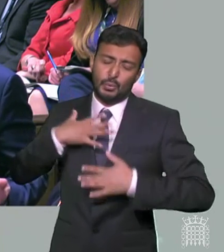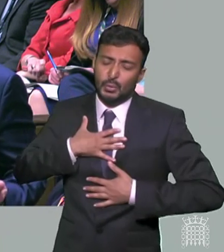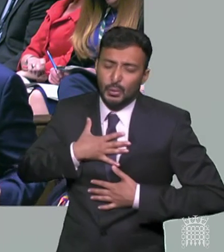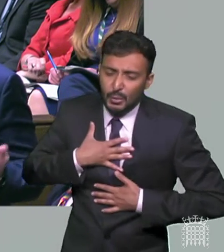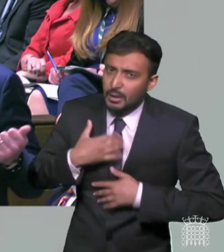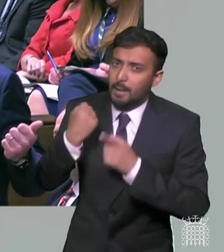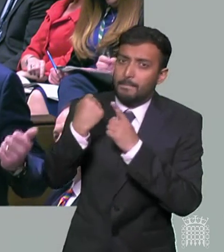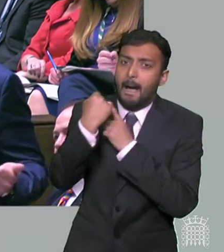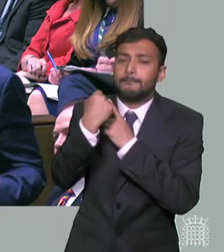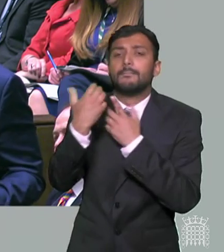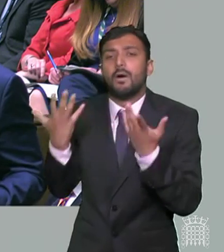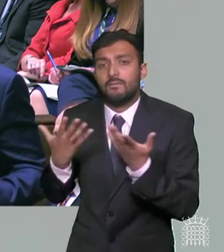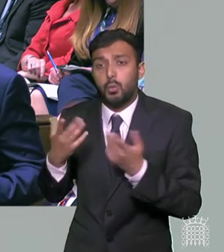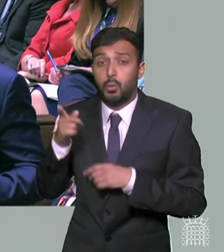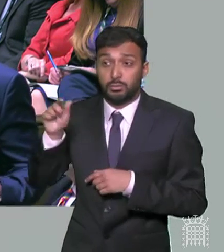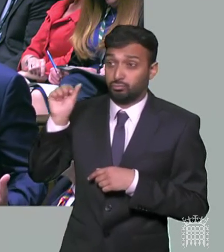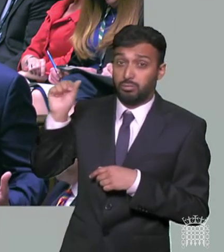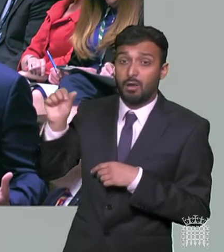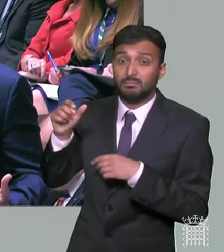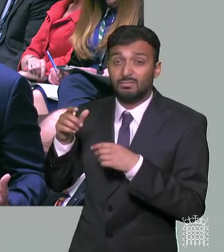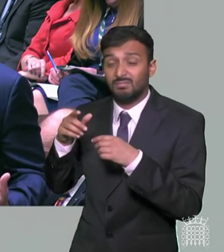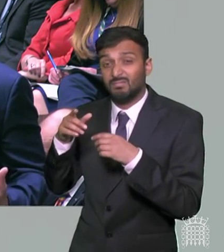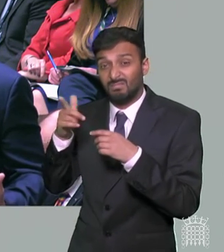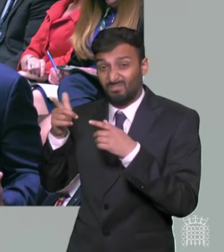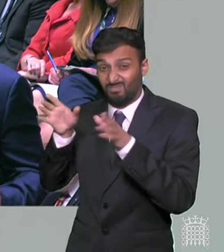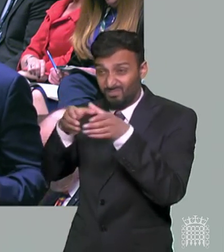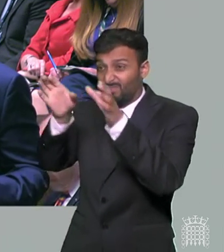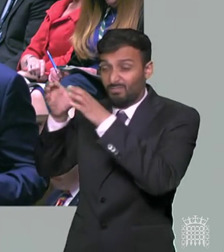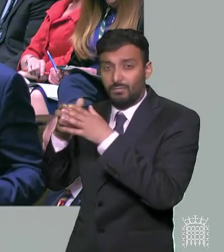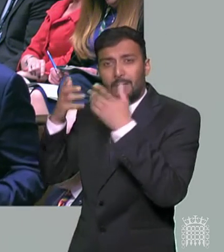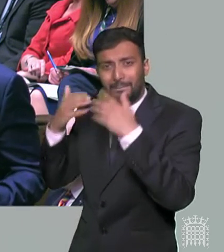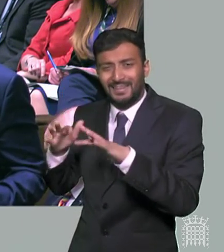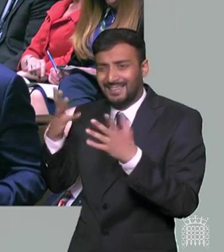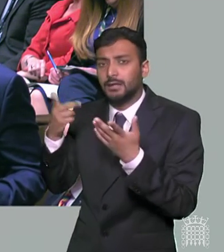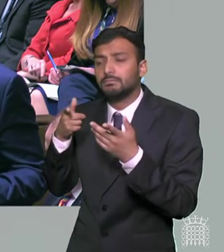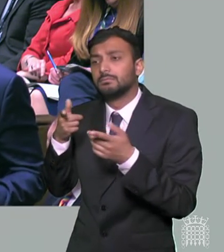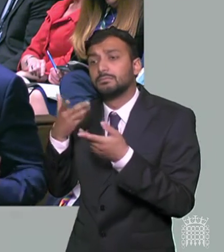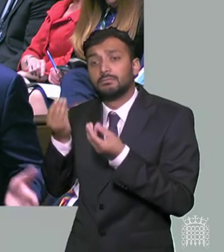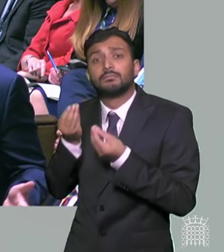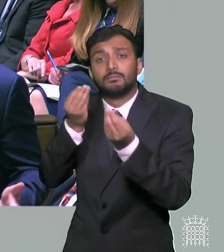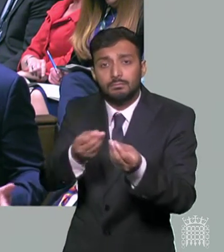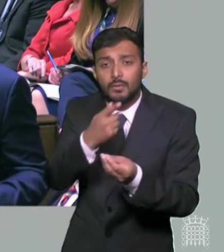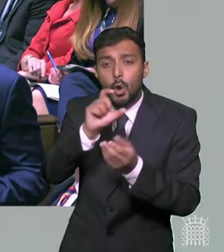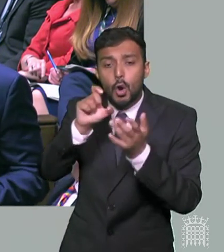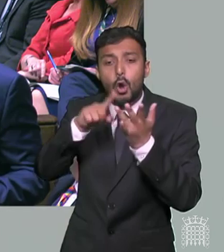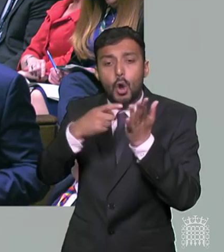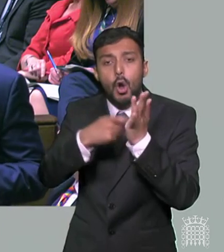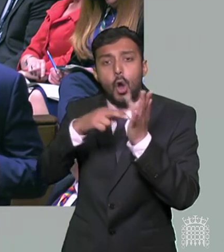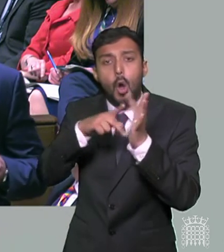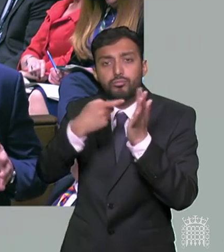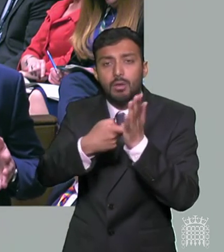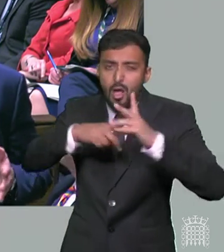The Ministry of Justice and the Department of Health and Social Care have jointly consulted on proposals to provide coroners with new powers in that regard.